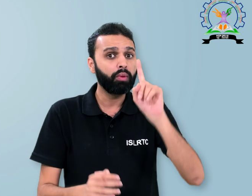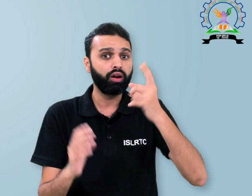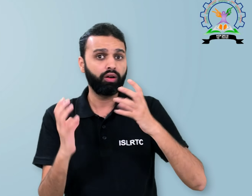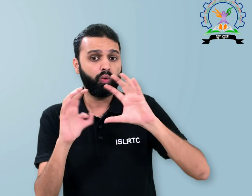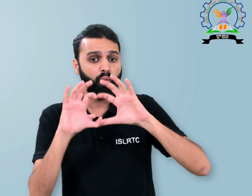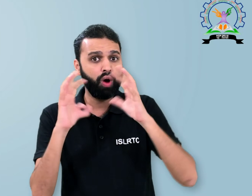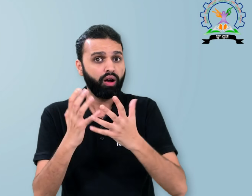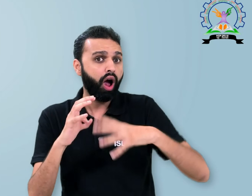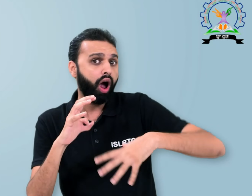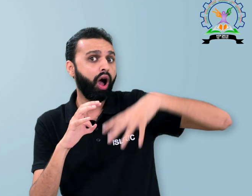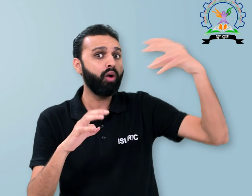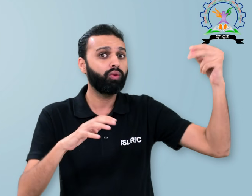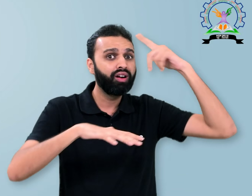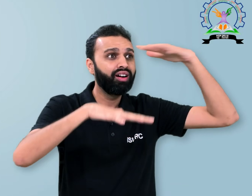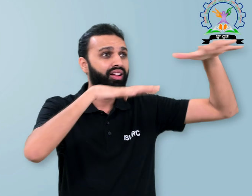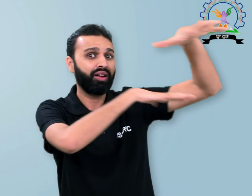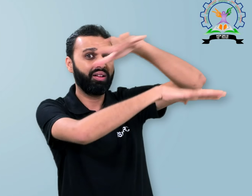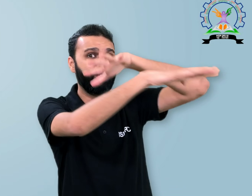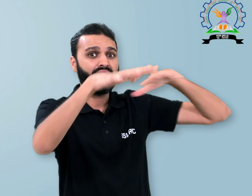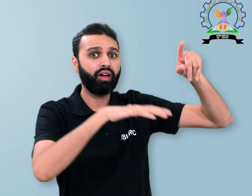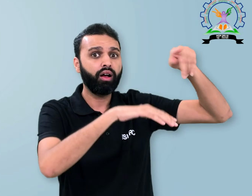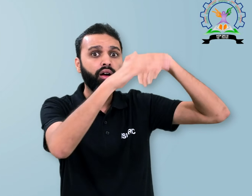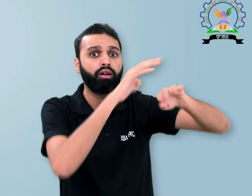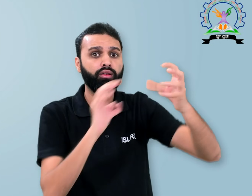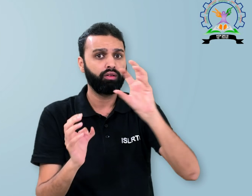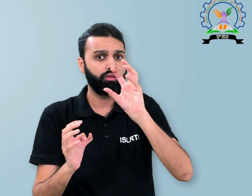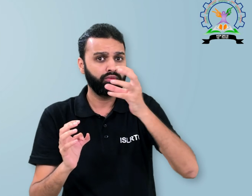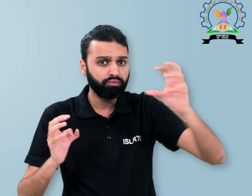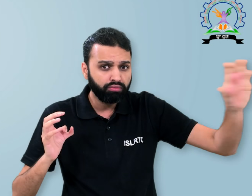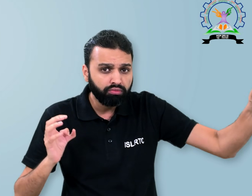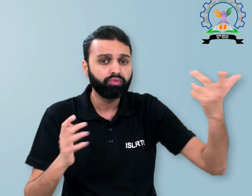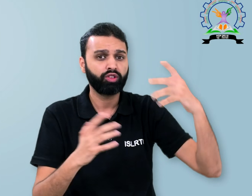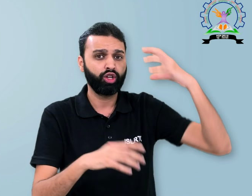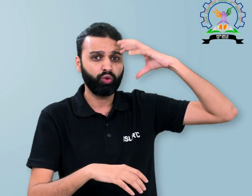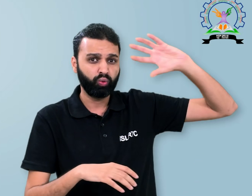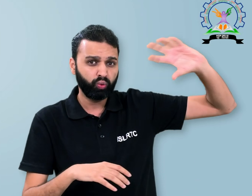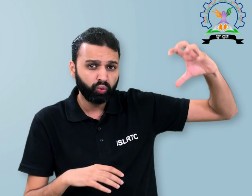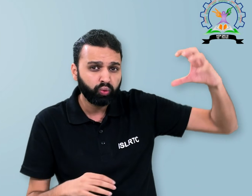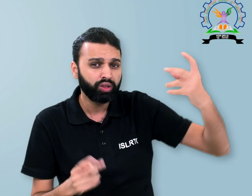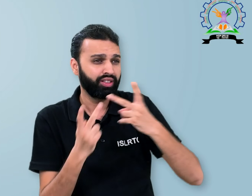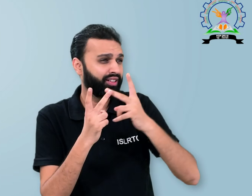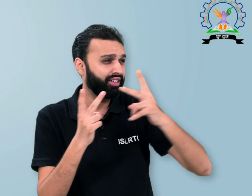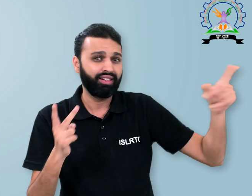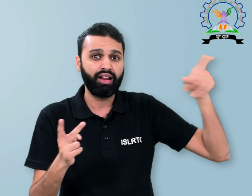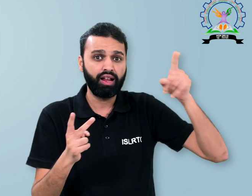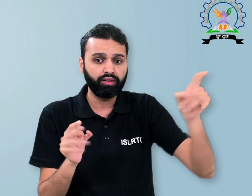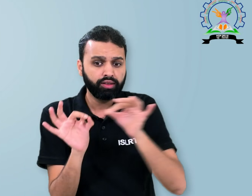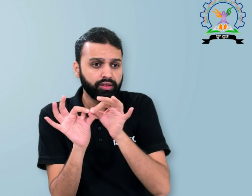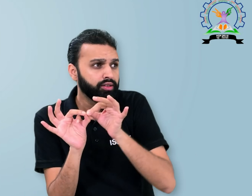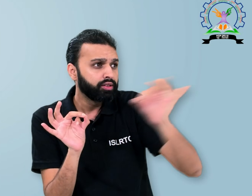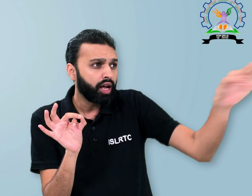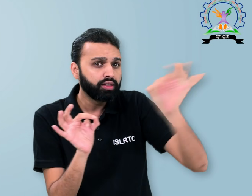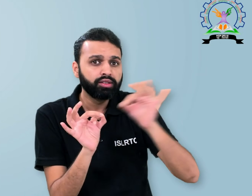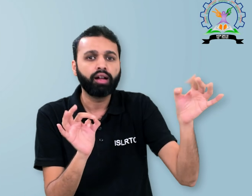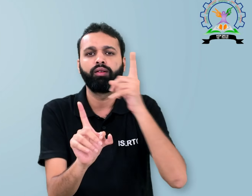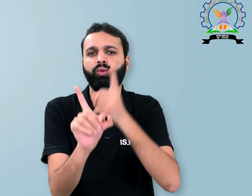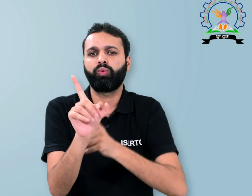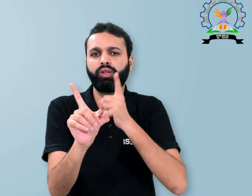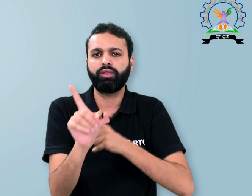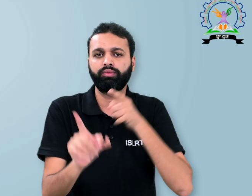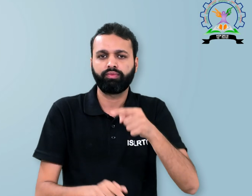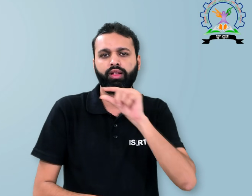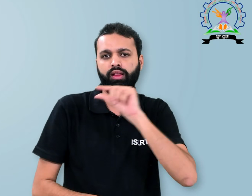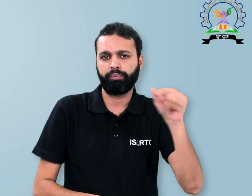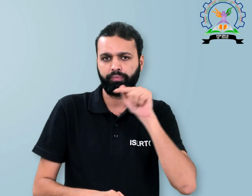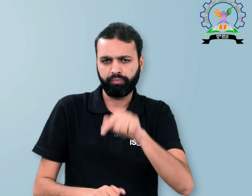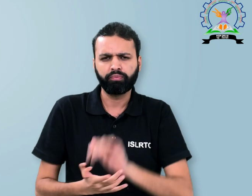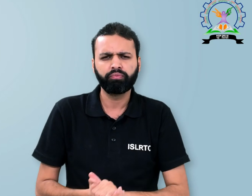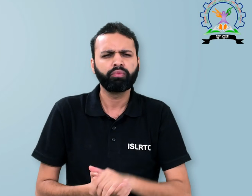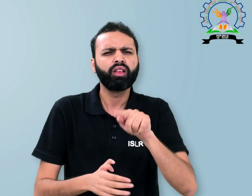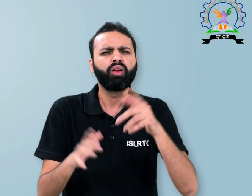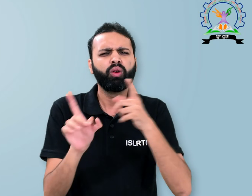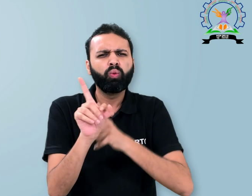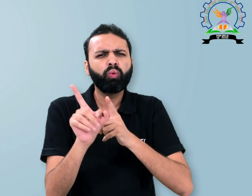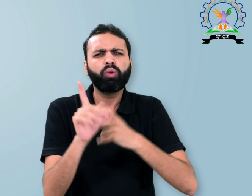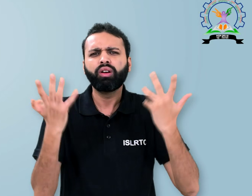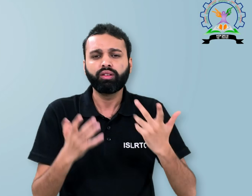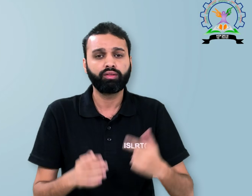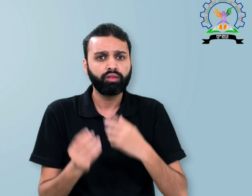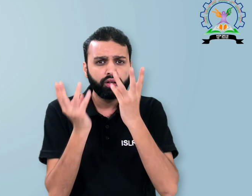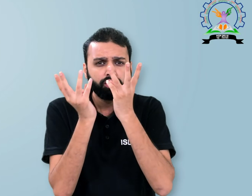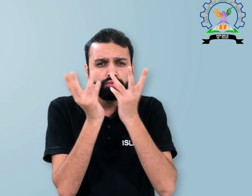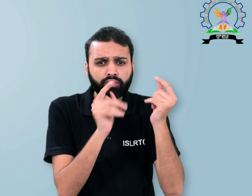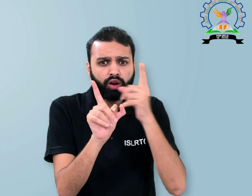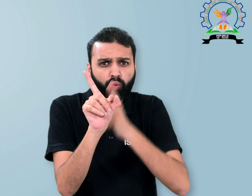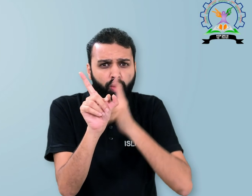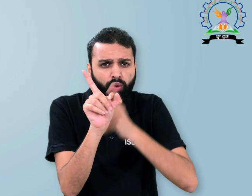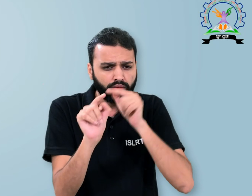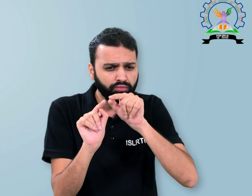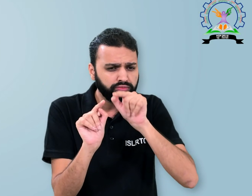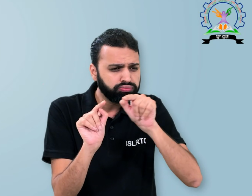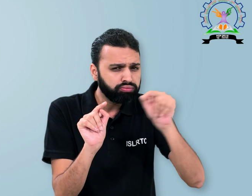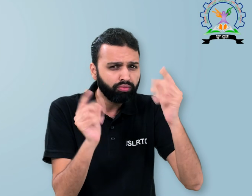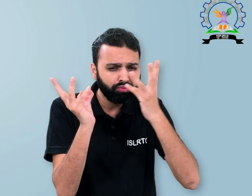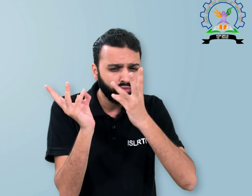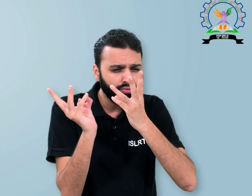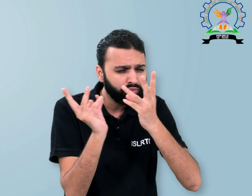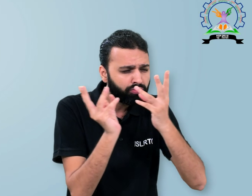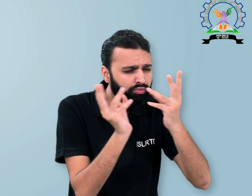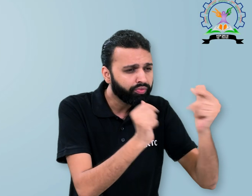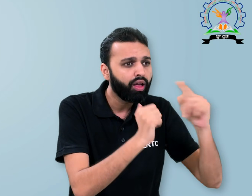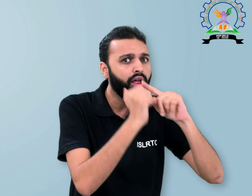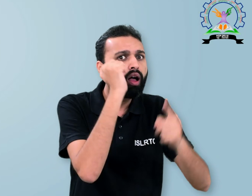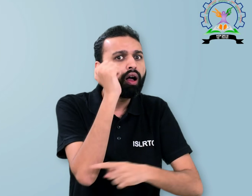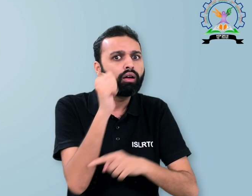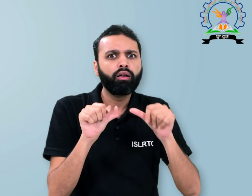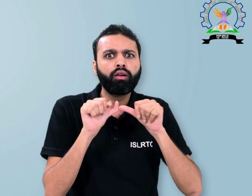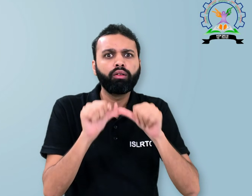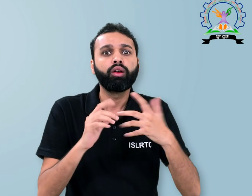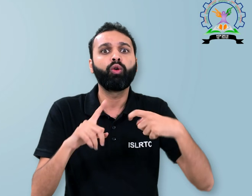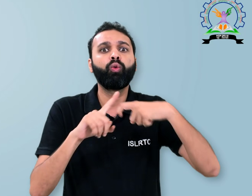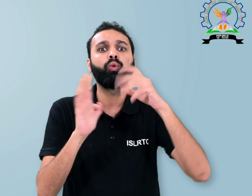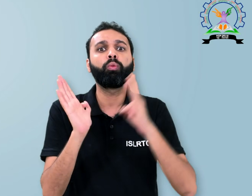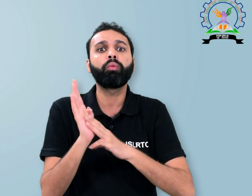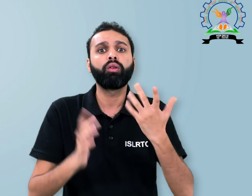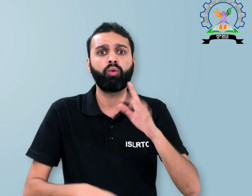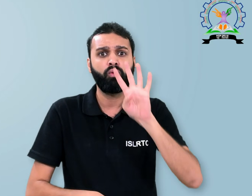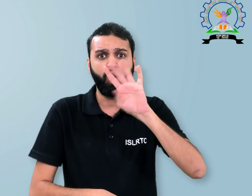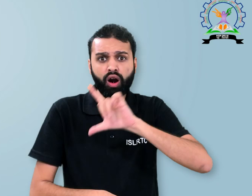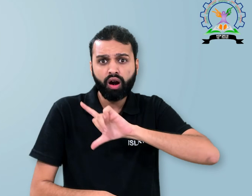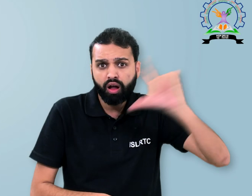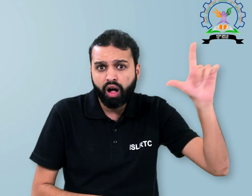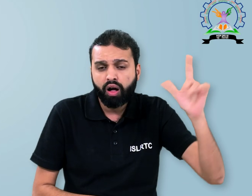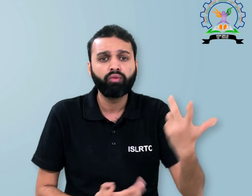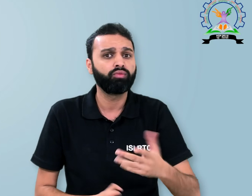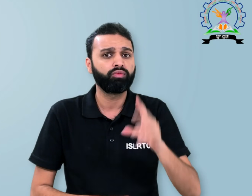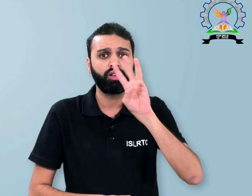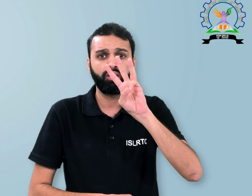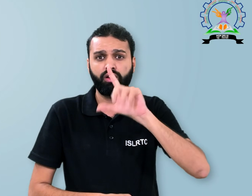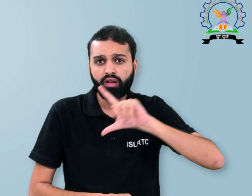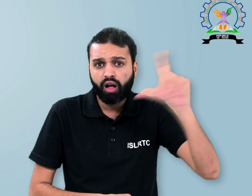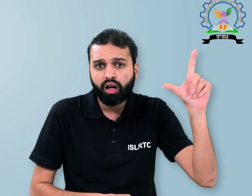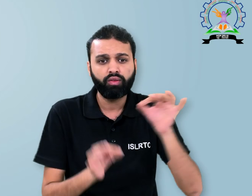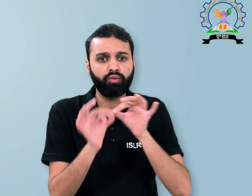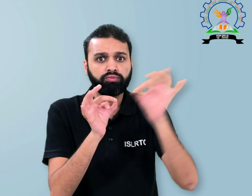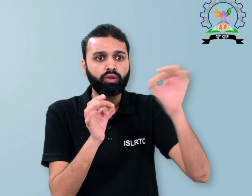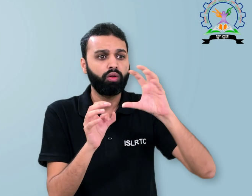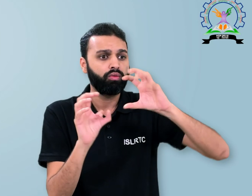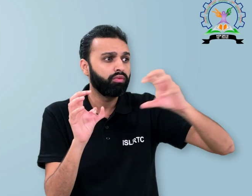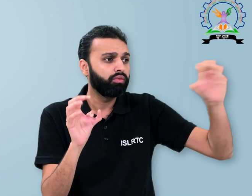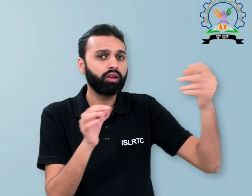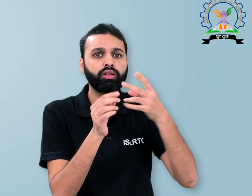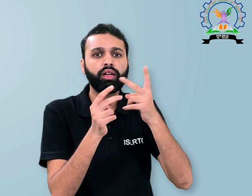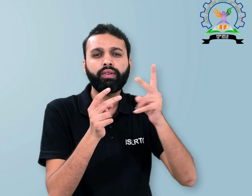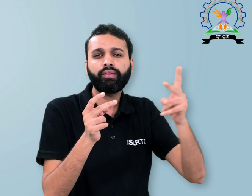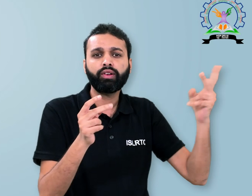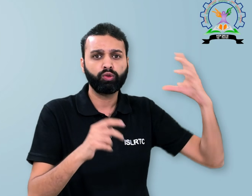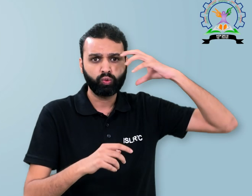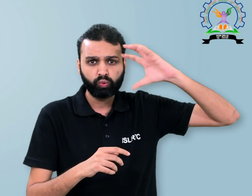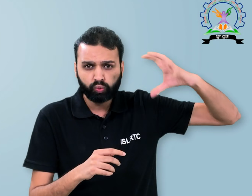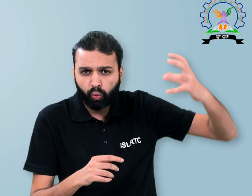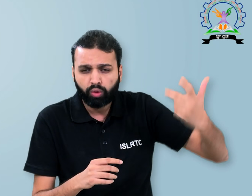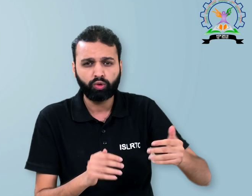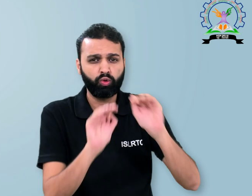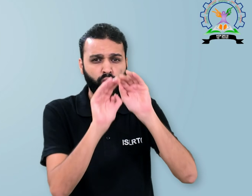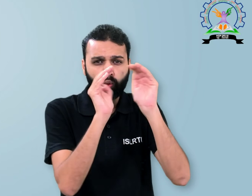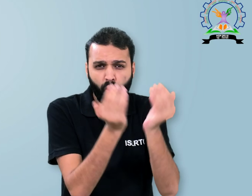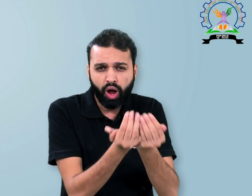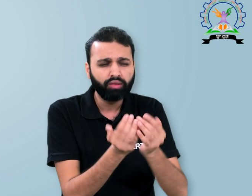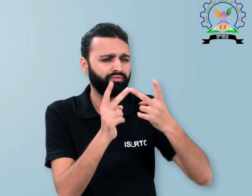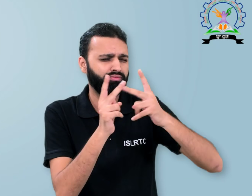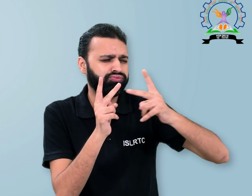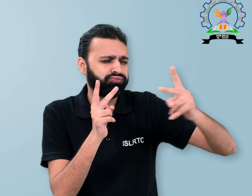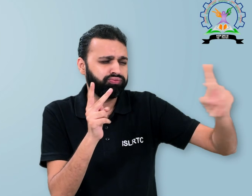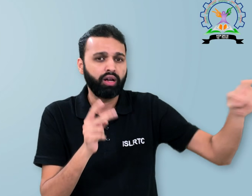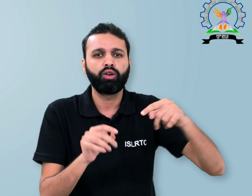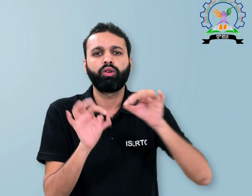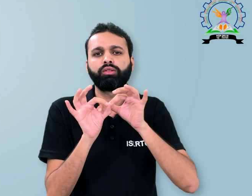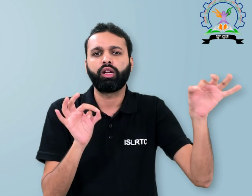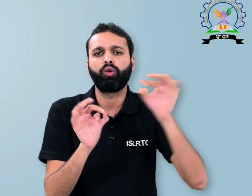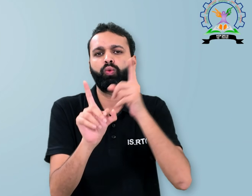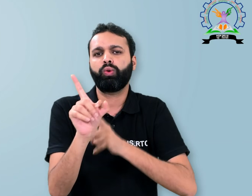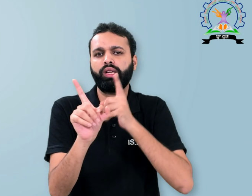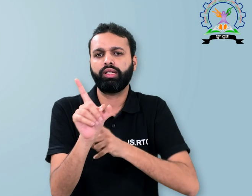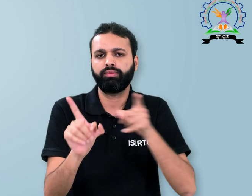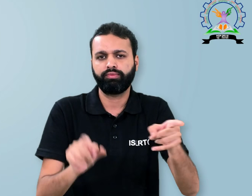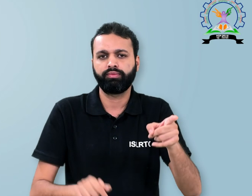A light year is the distance a beam of light travel in single earth year, which is 9.46 x 10^12 km.